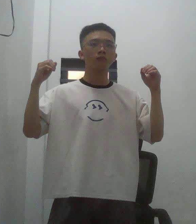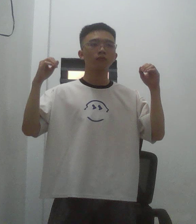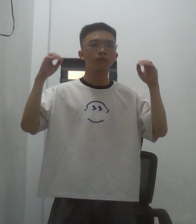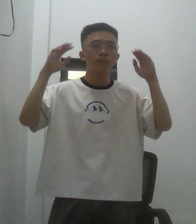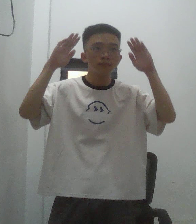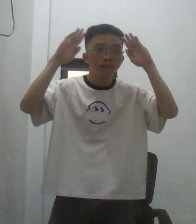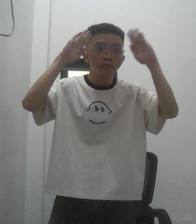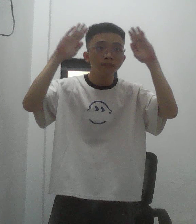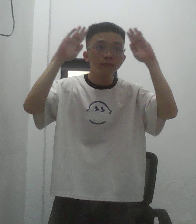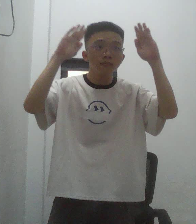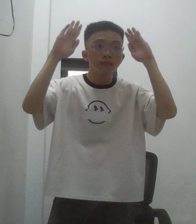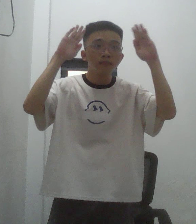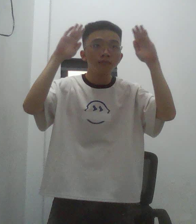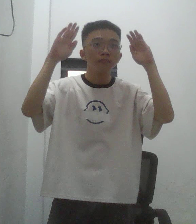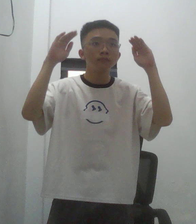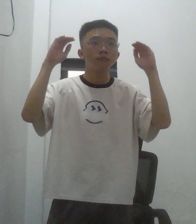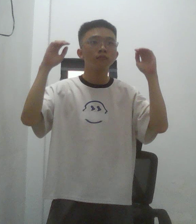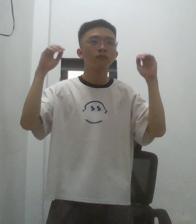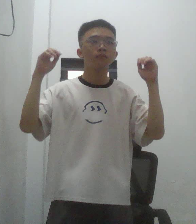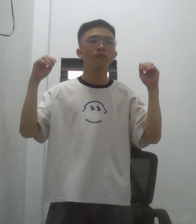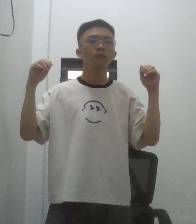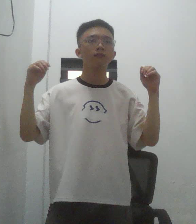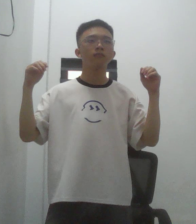xin chao